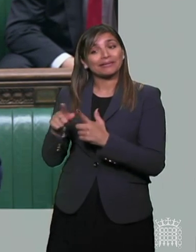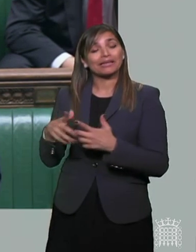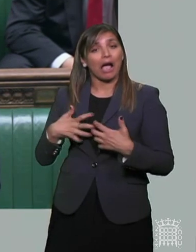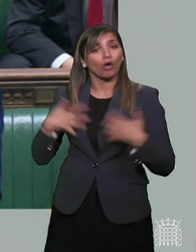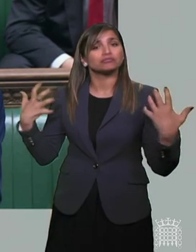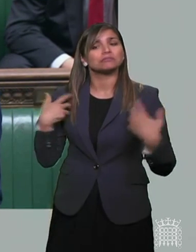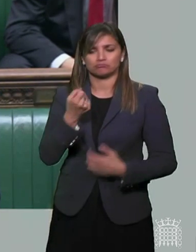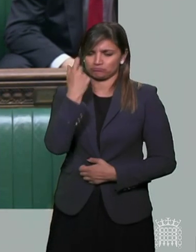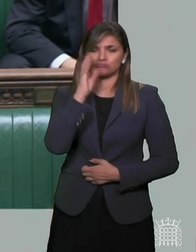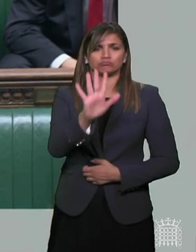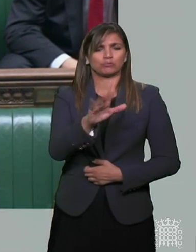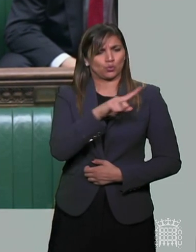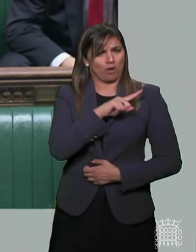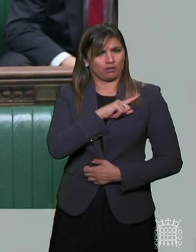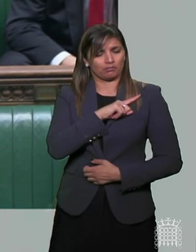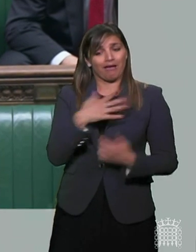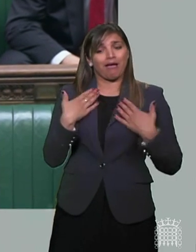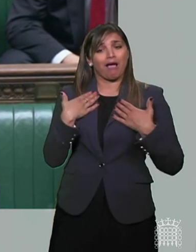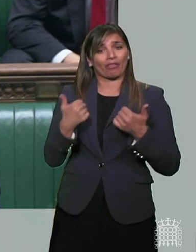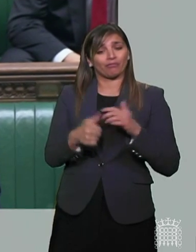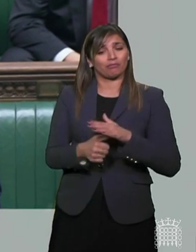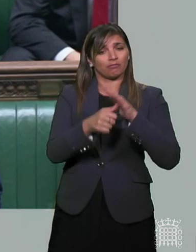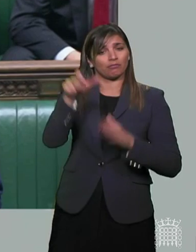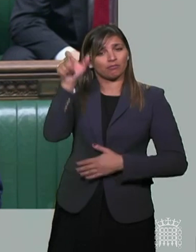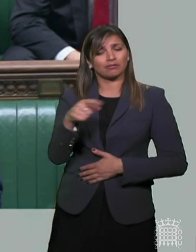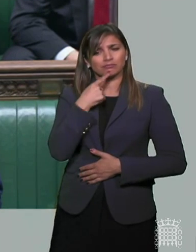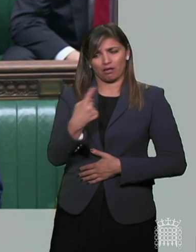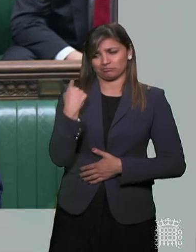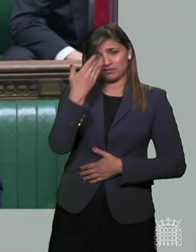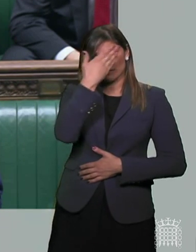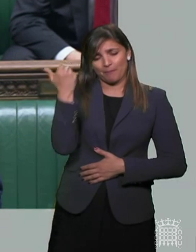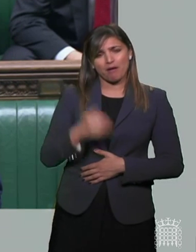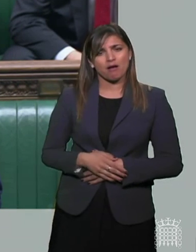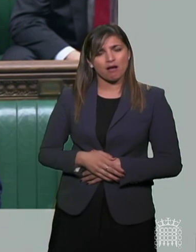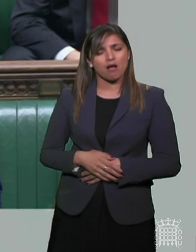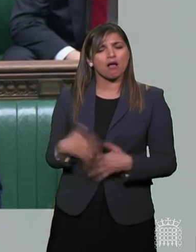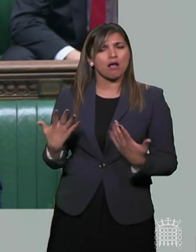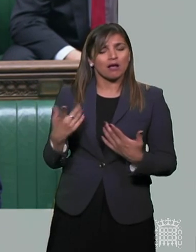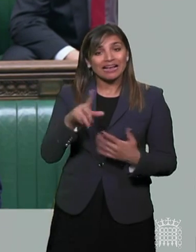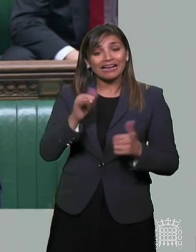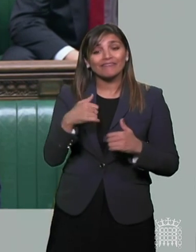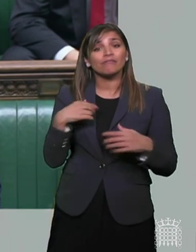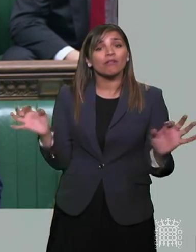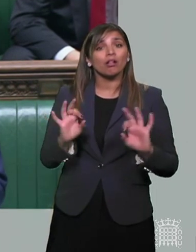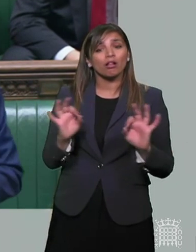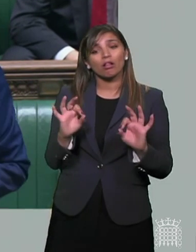After all, the Health Secretary said this summer that relaxations of restrictions were “irreversible”.